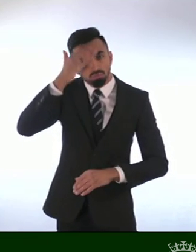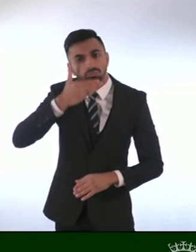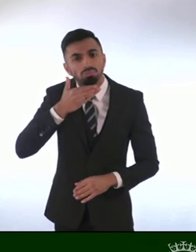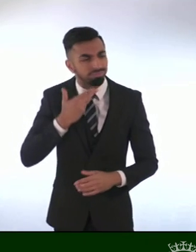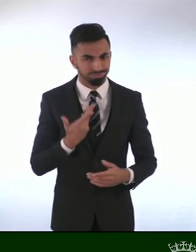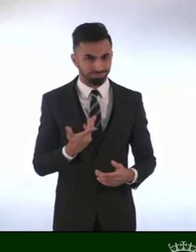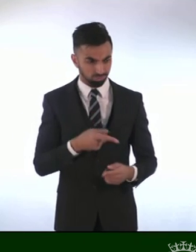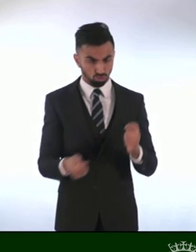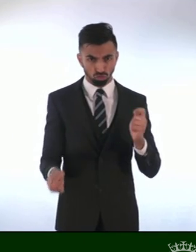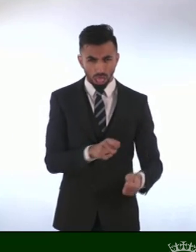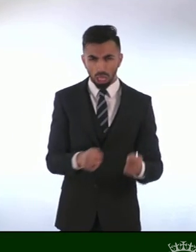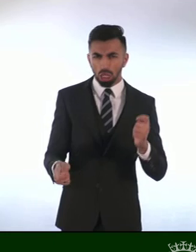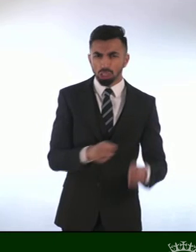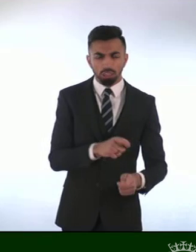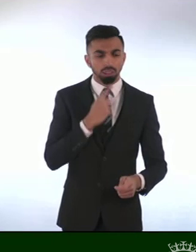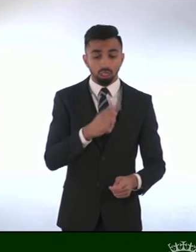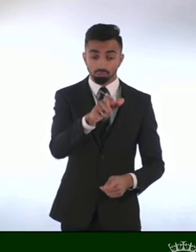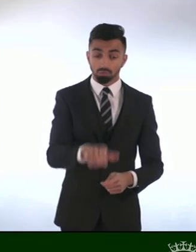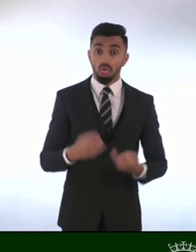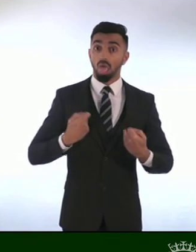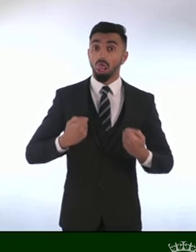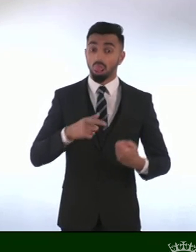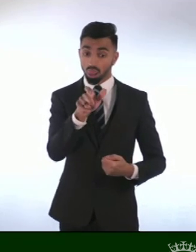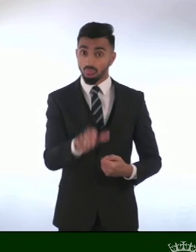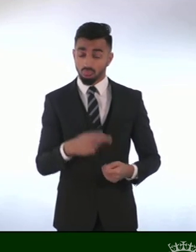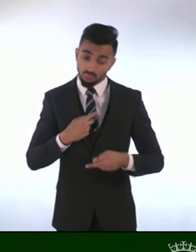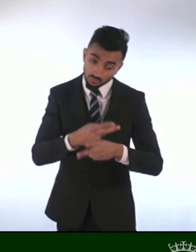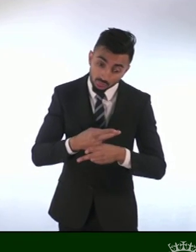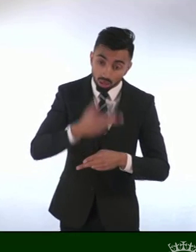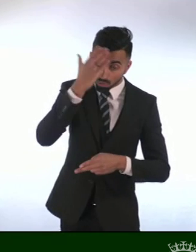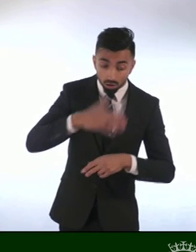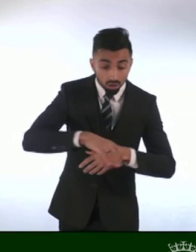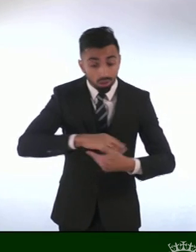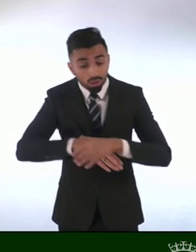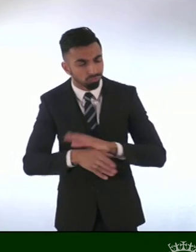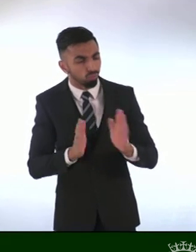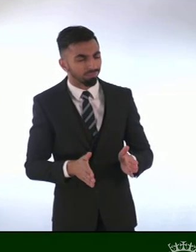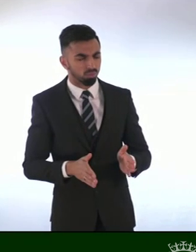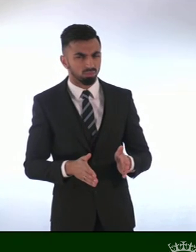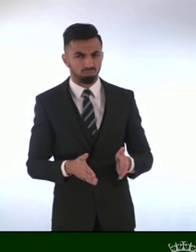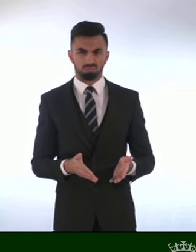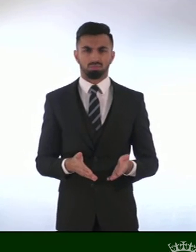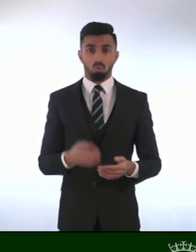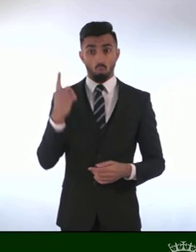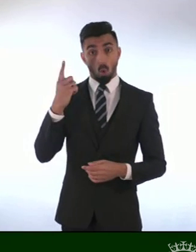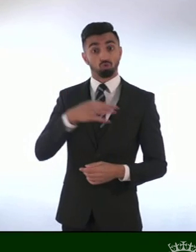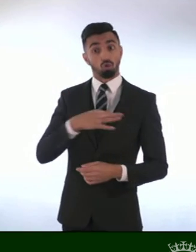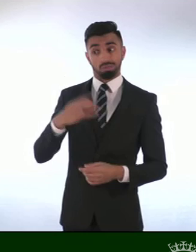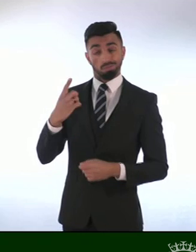A senior doctor has said: “The rest of the world is providing staff with full protective gear and we are restricting it”.